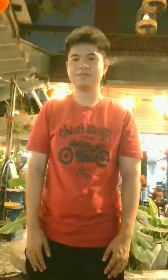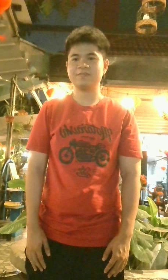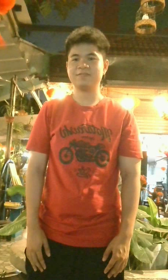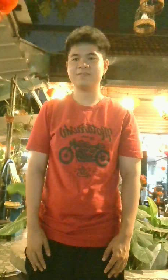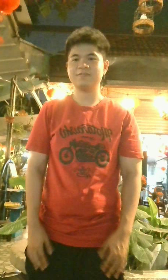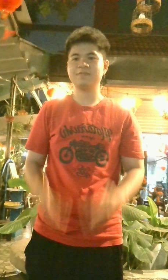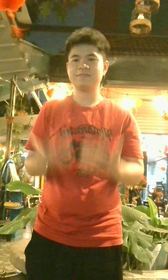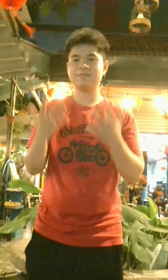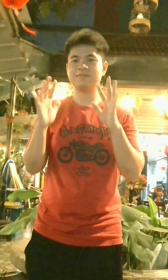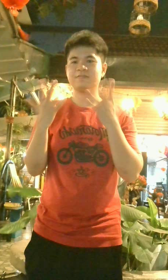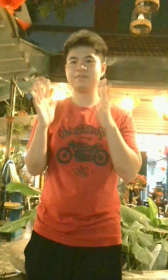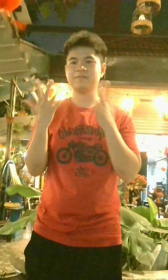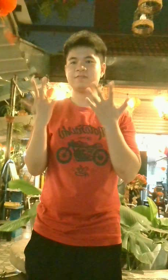vui mừng